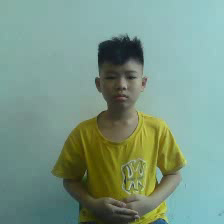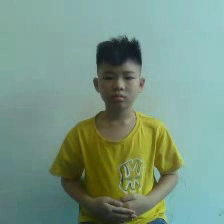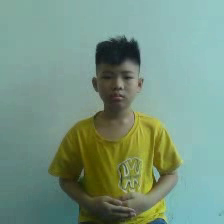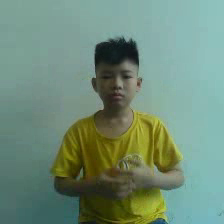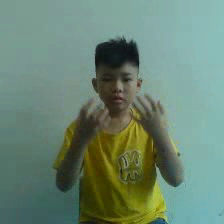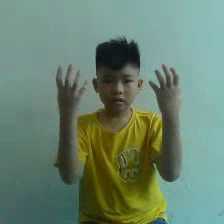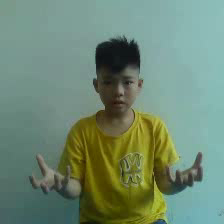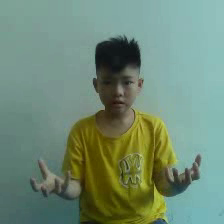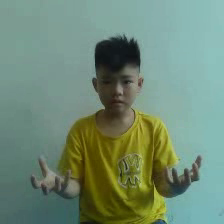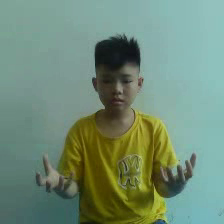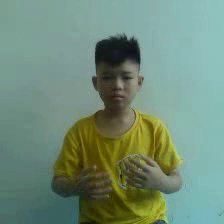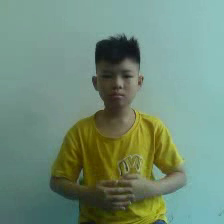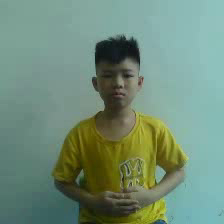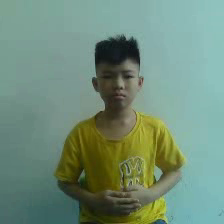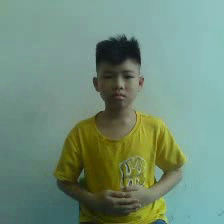Nặng